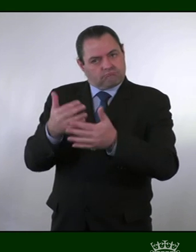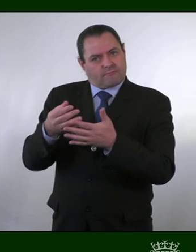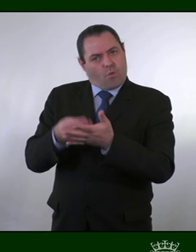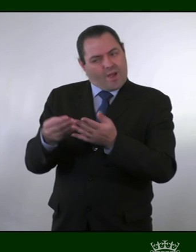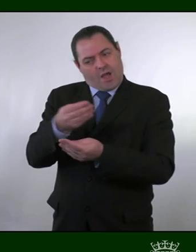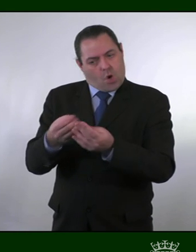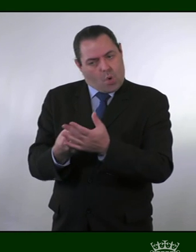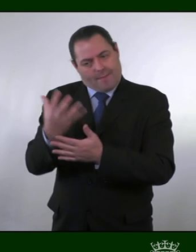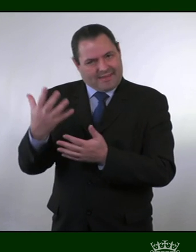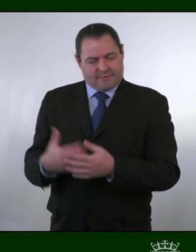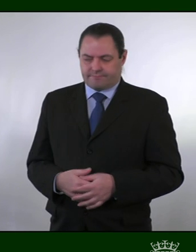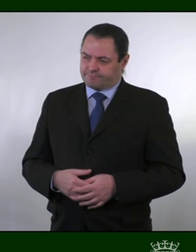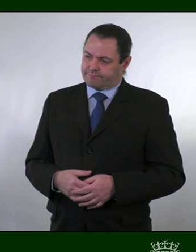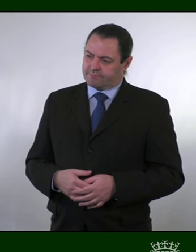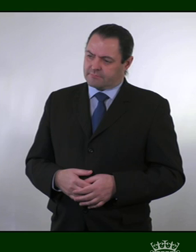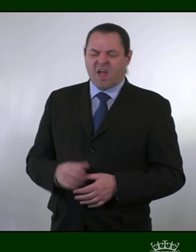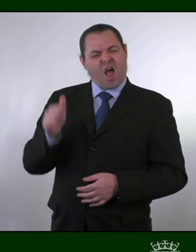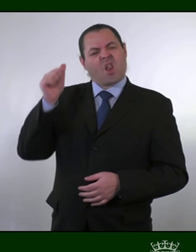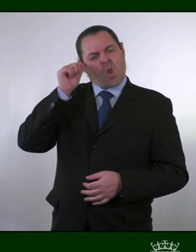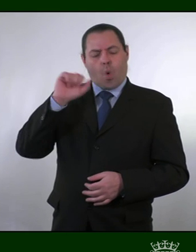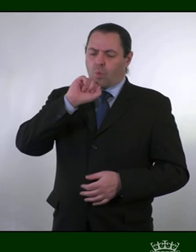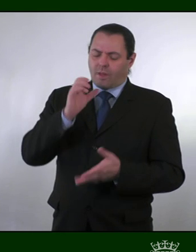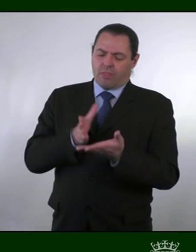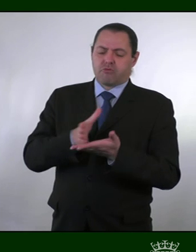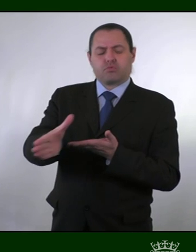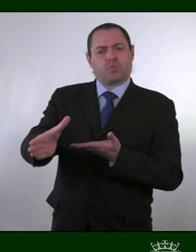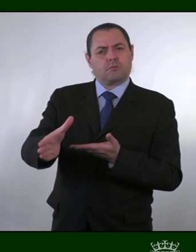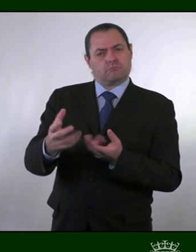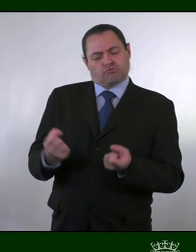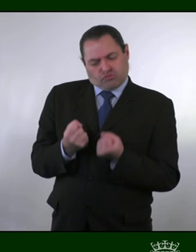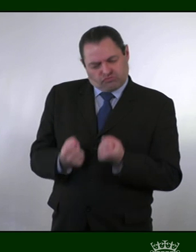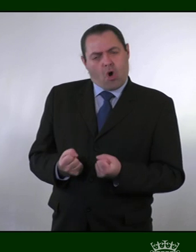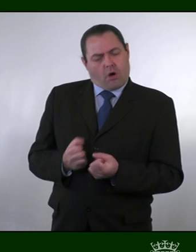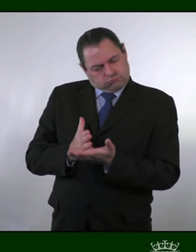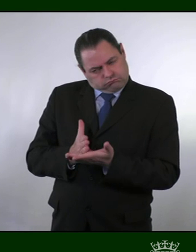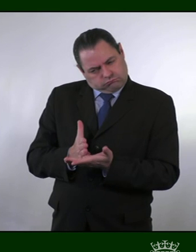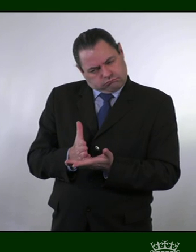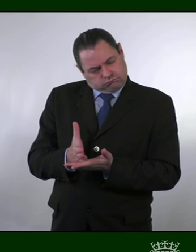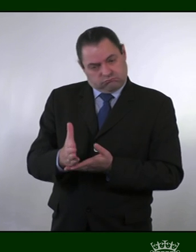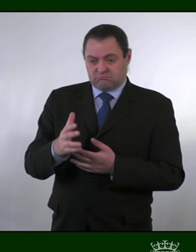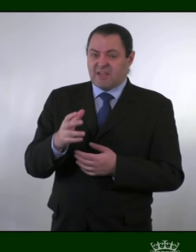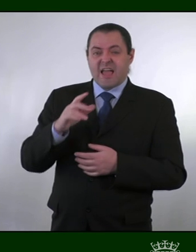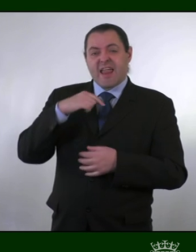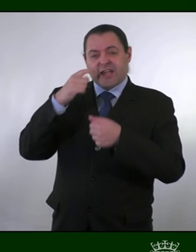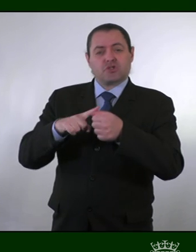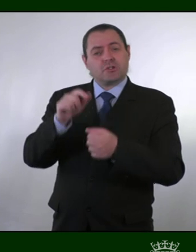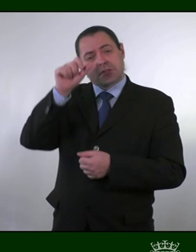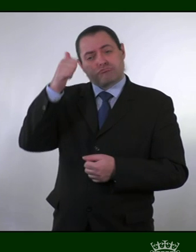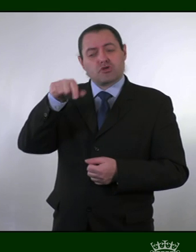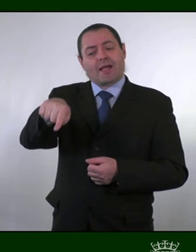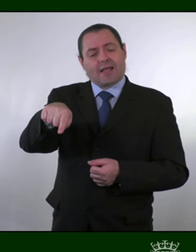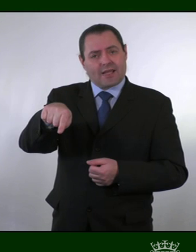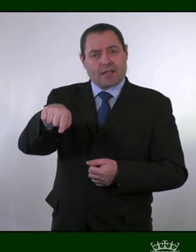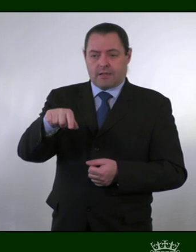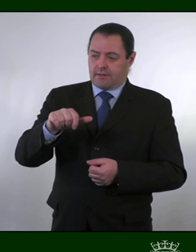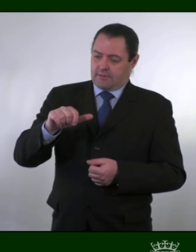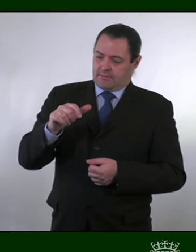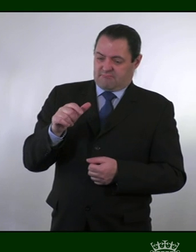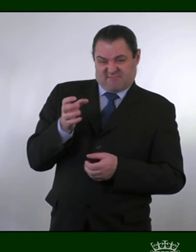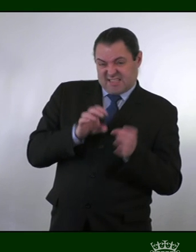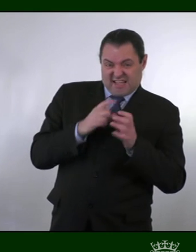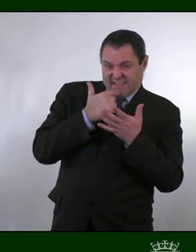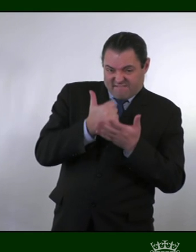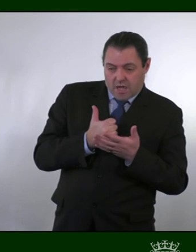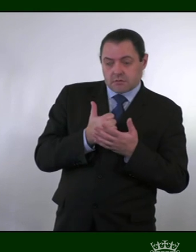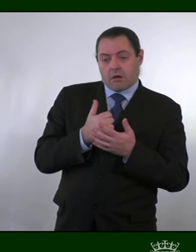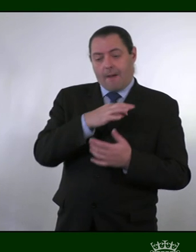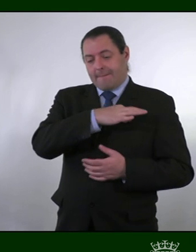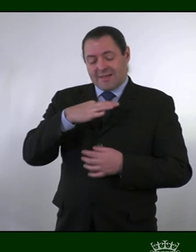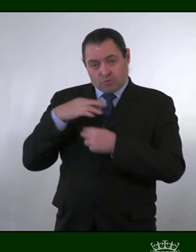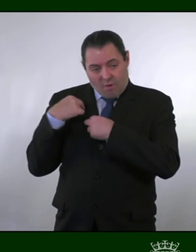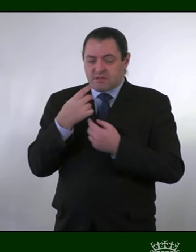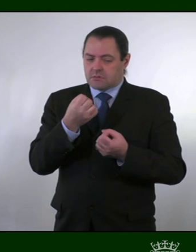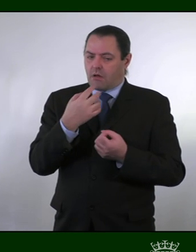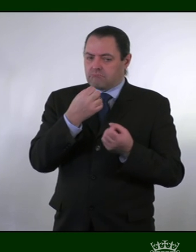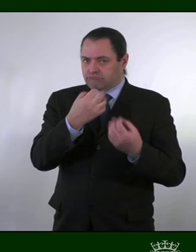But I have absolutely no doubt that we will get through this strongly by next spring, as the scientific advisers and the medical officers have said.